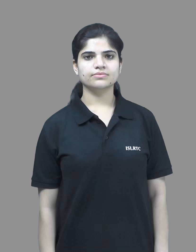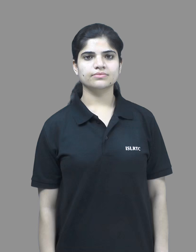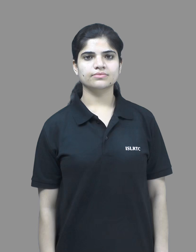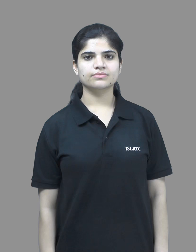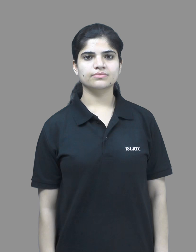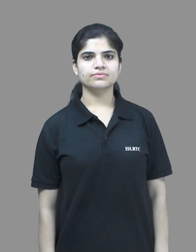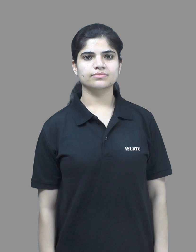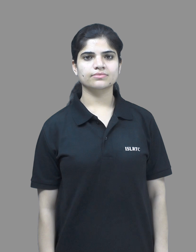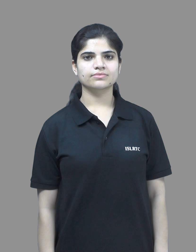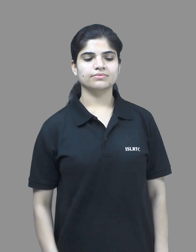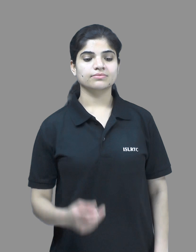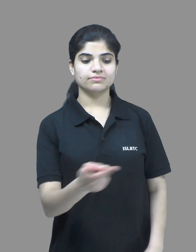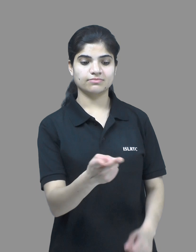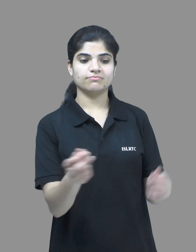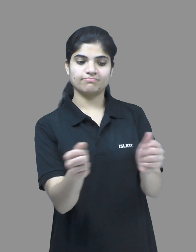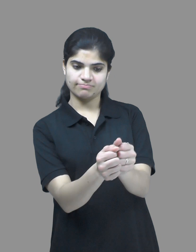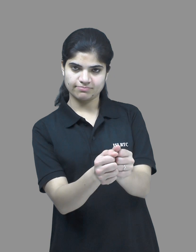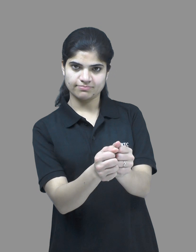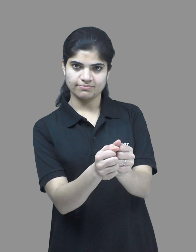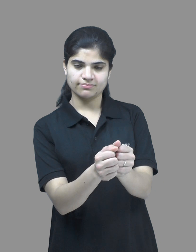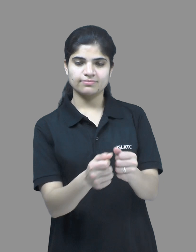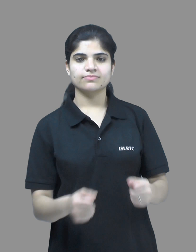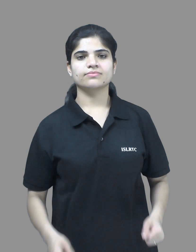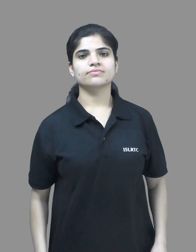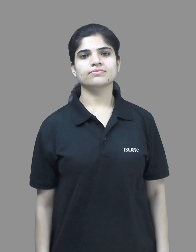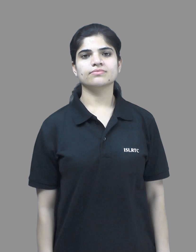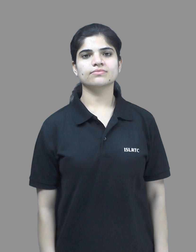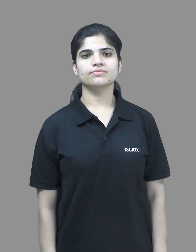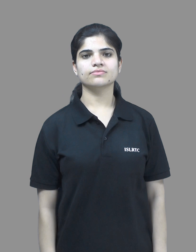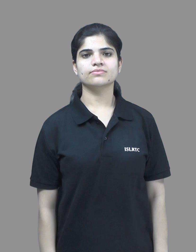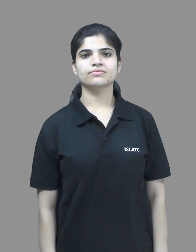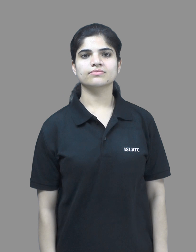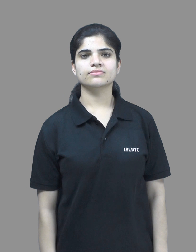Pair